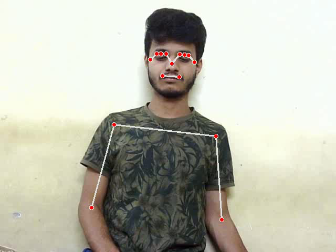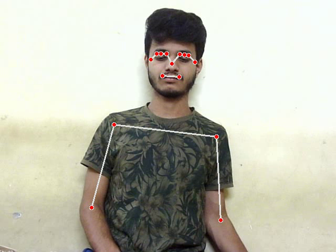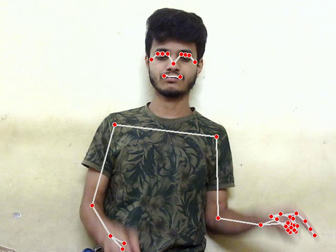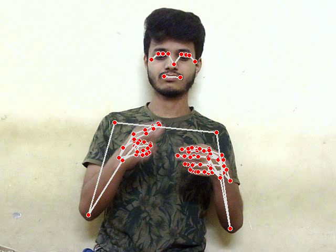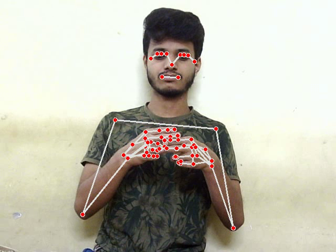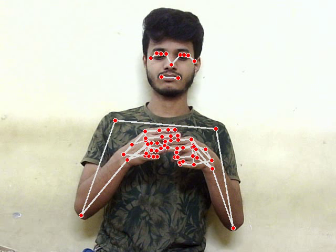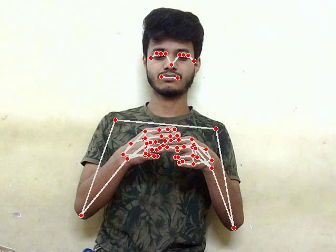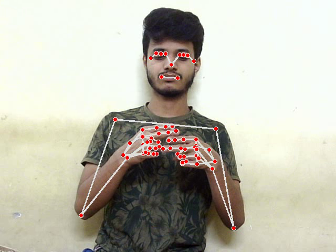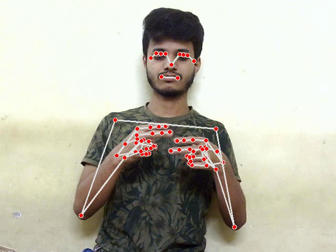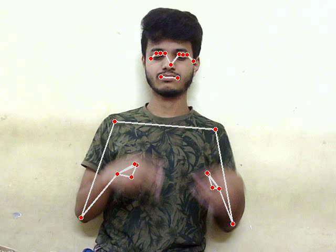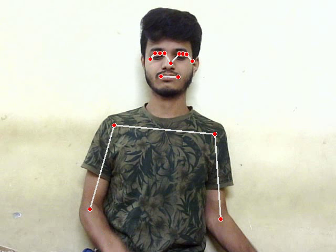name